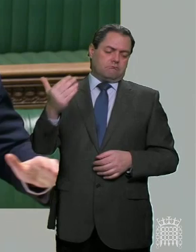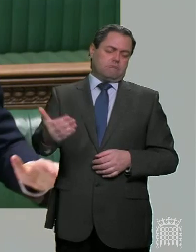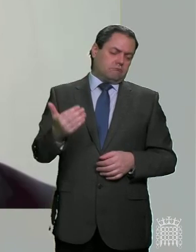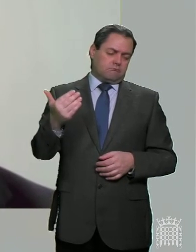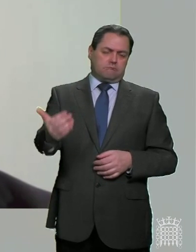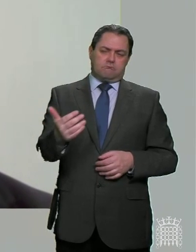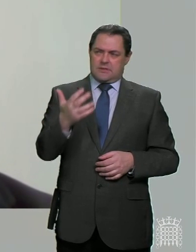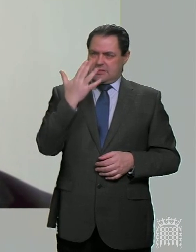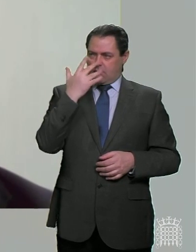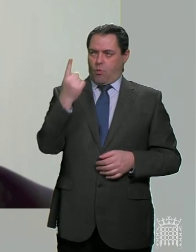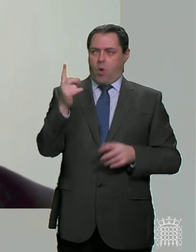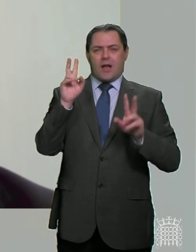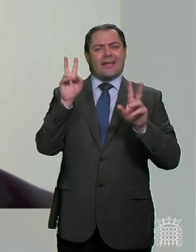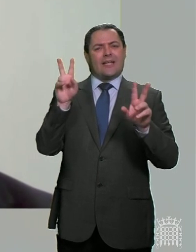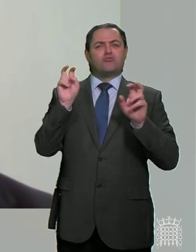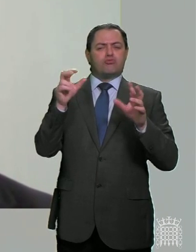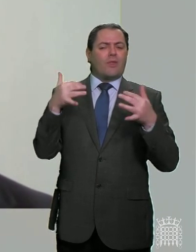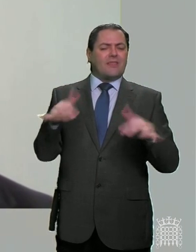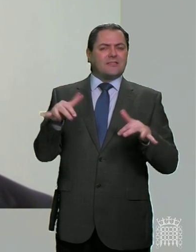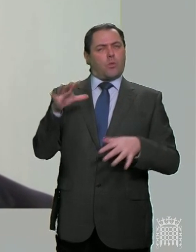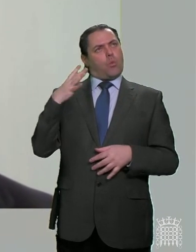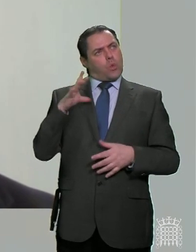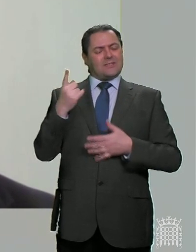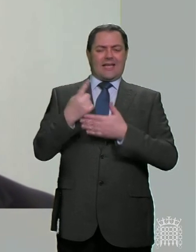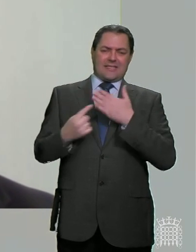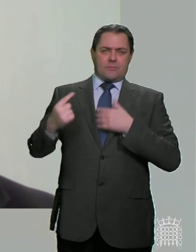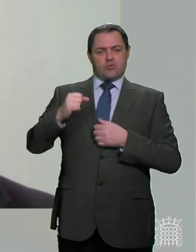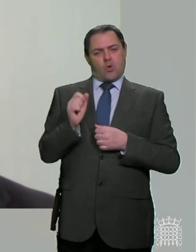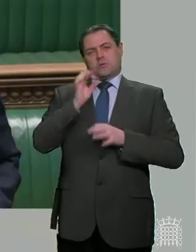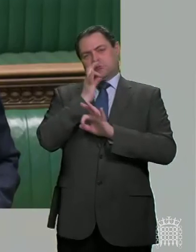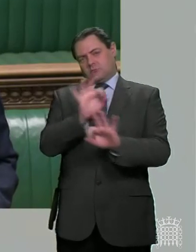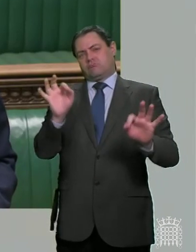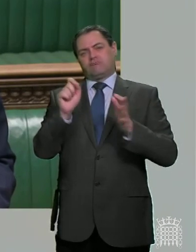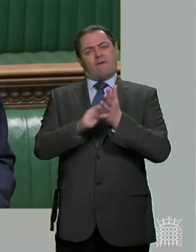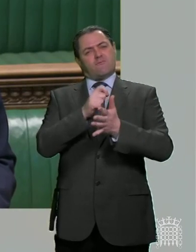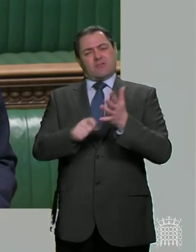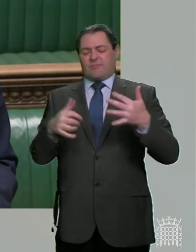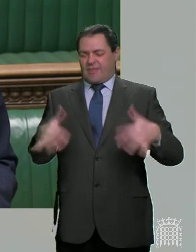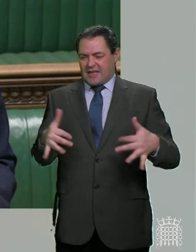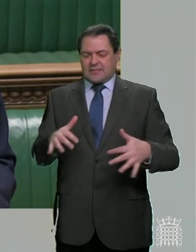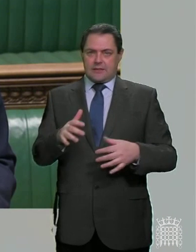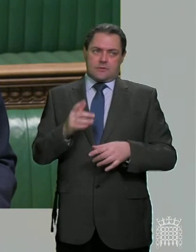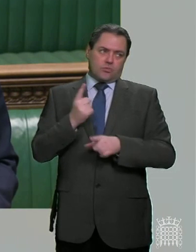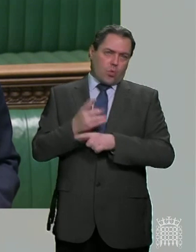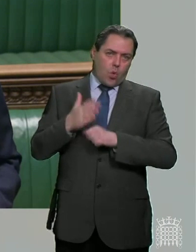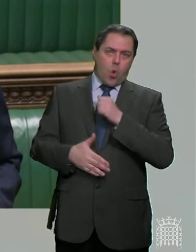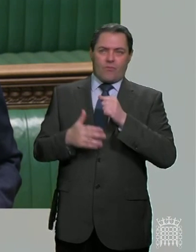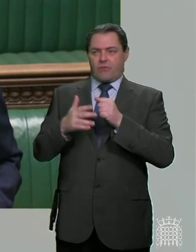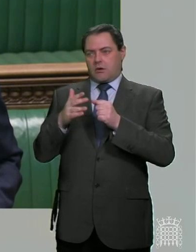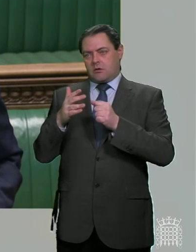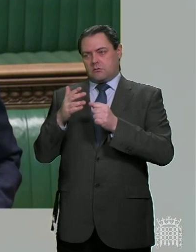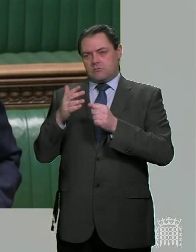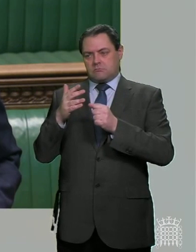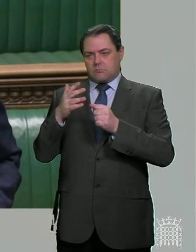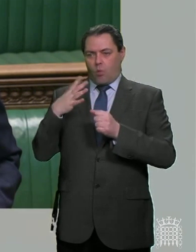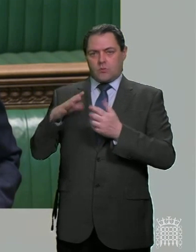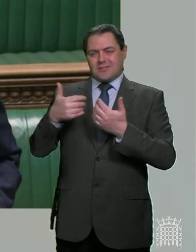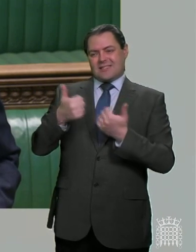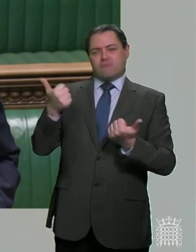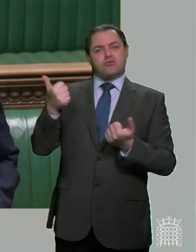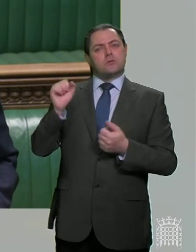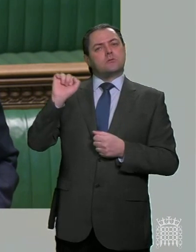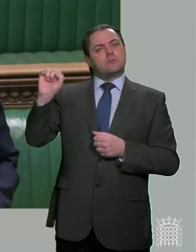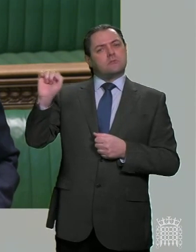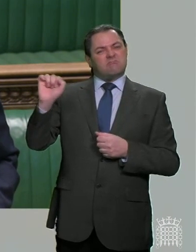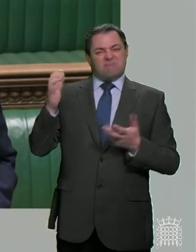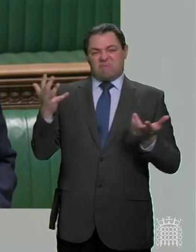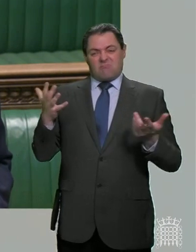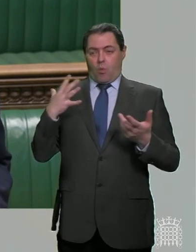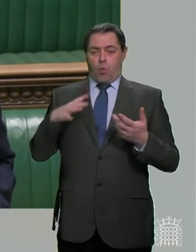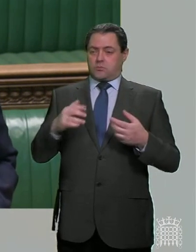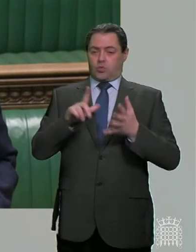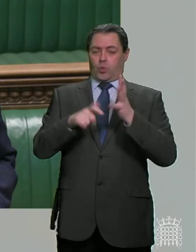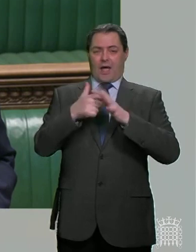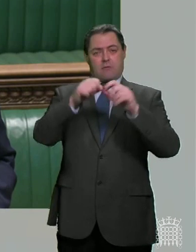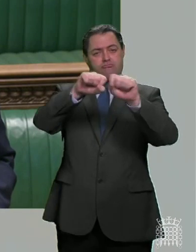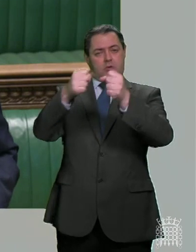That is all it seems able to talk about: wrangling about democracy and its desire to be separated and to break up the country.